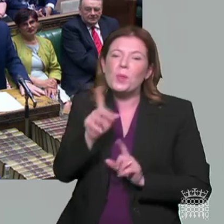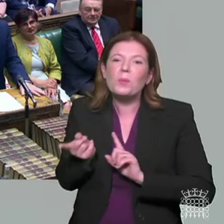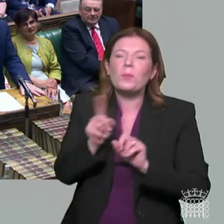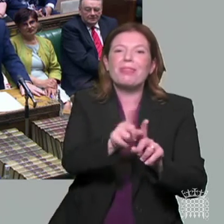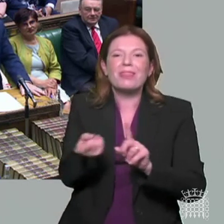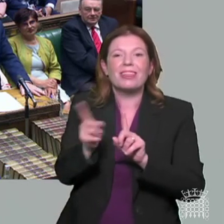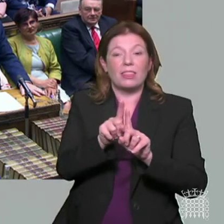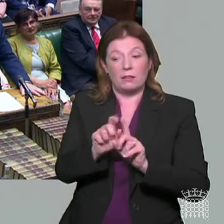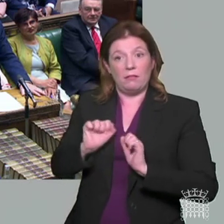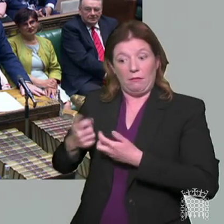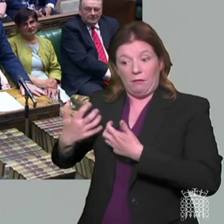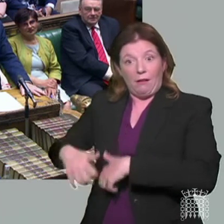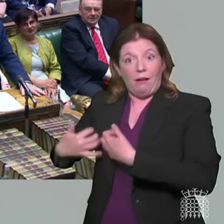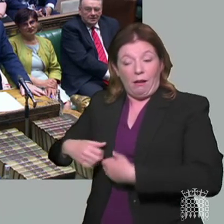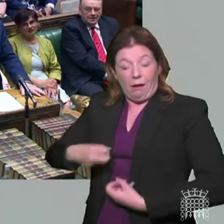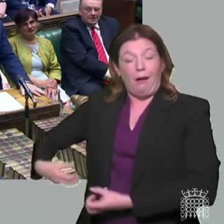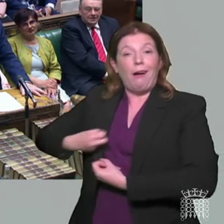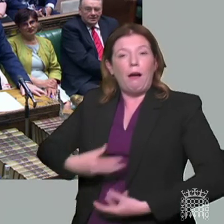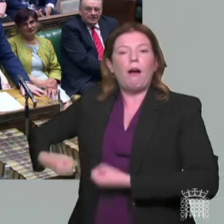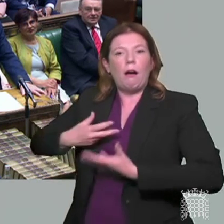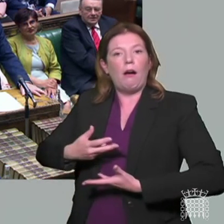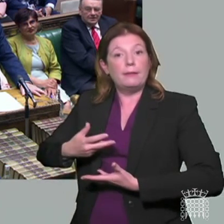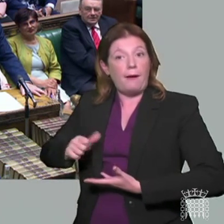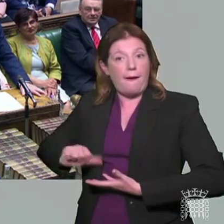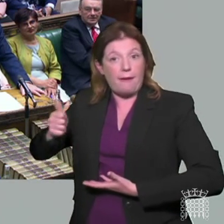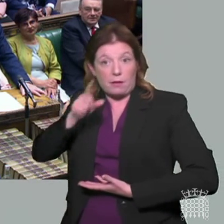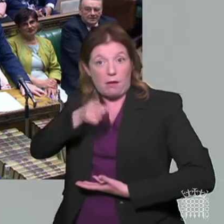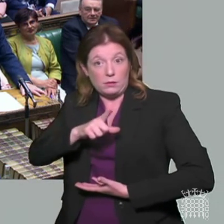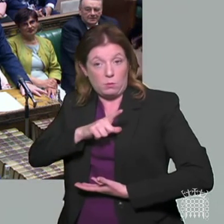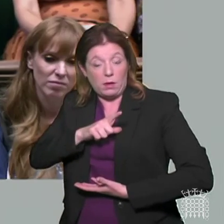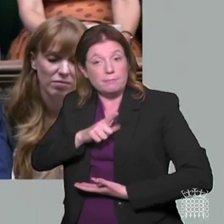His dialysis is life-saving, so he cannot turn it off.